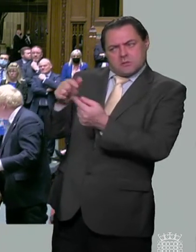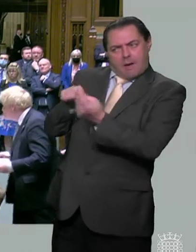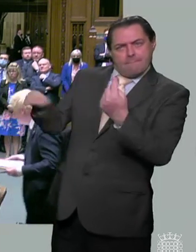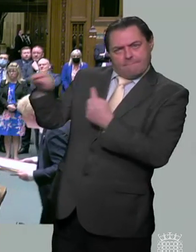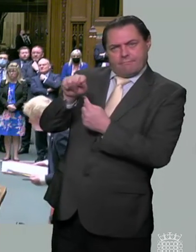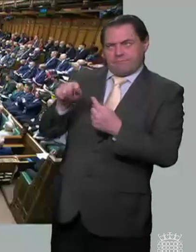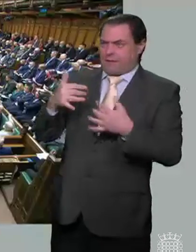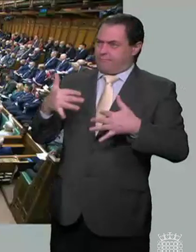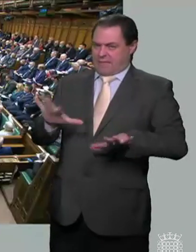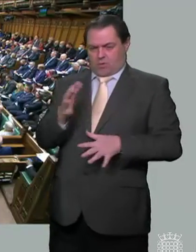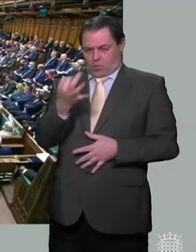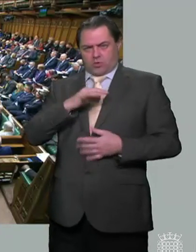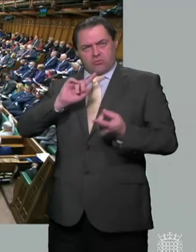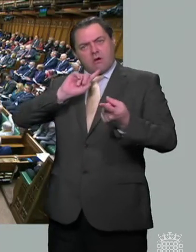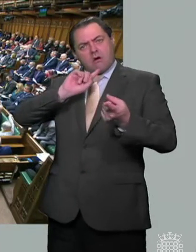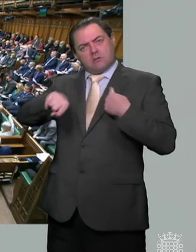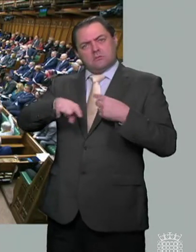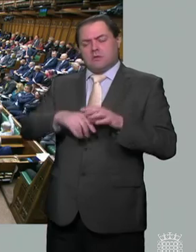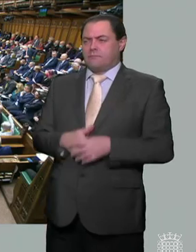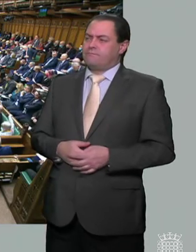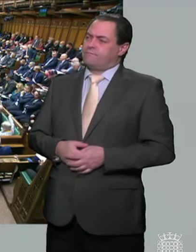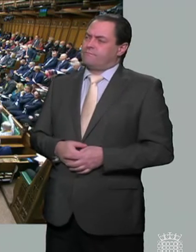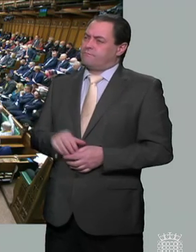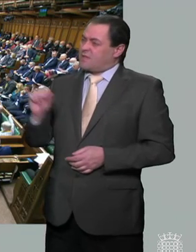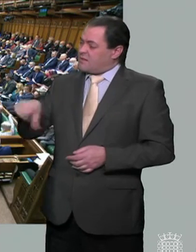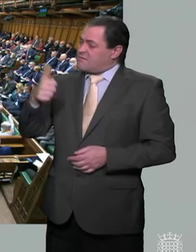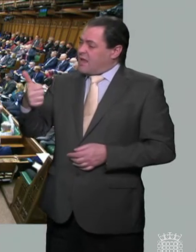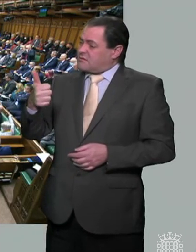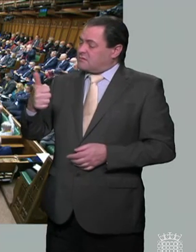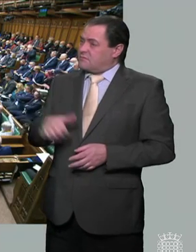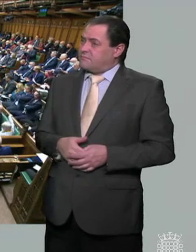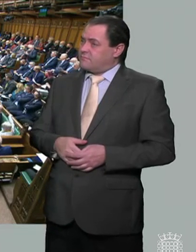Answer the question!